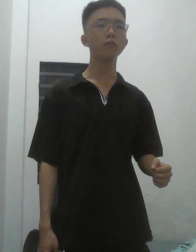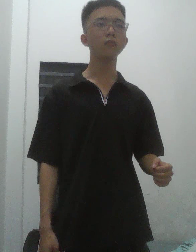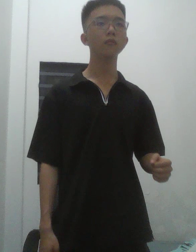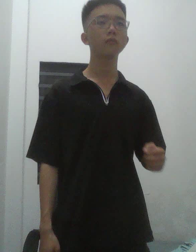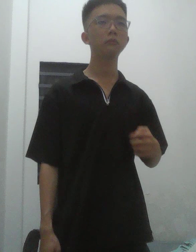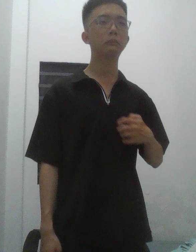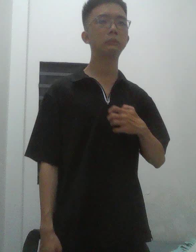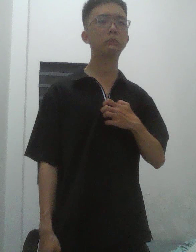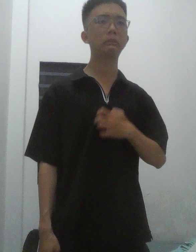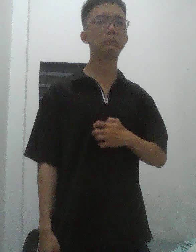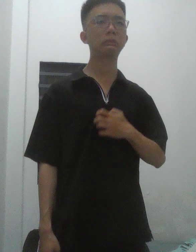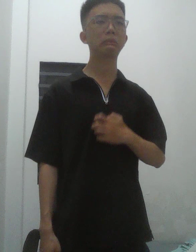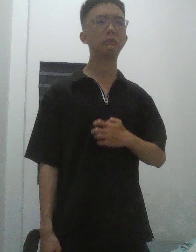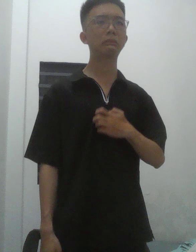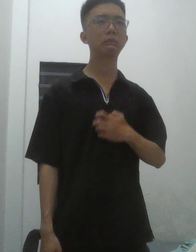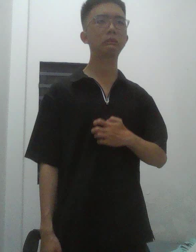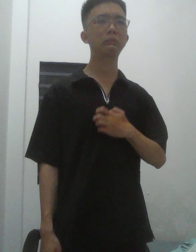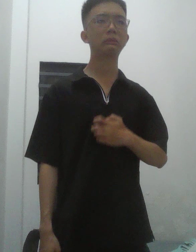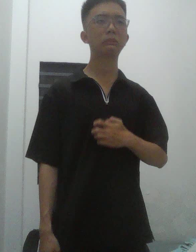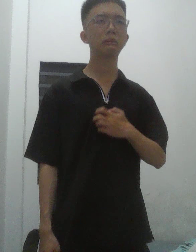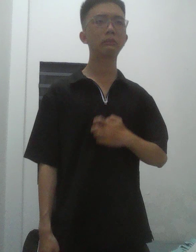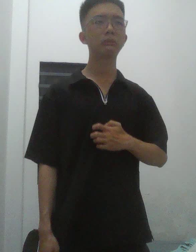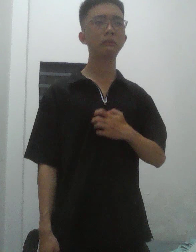ghen